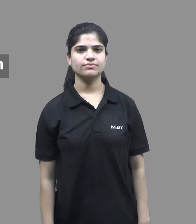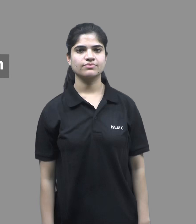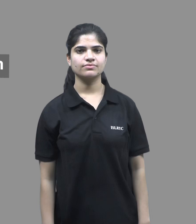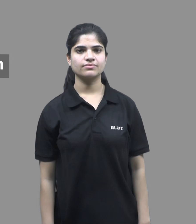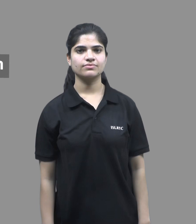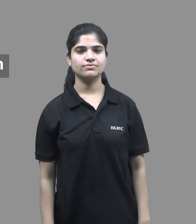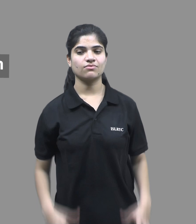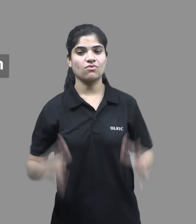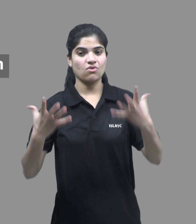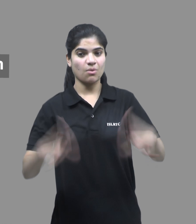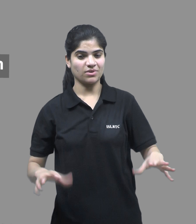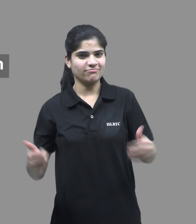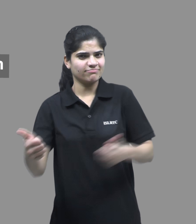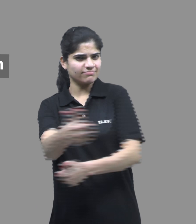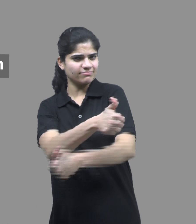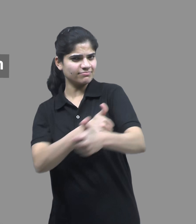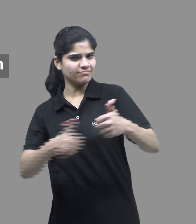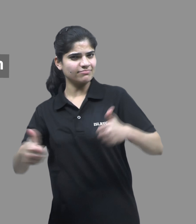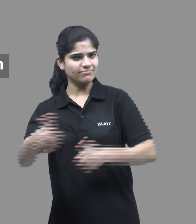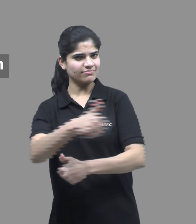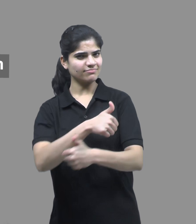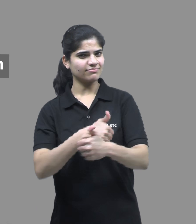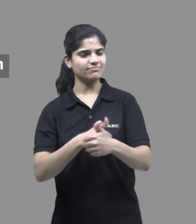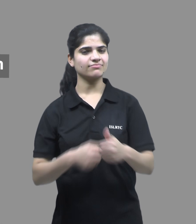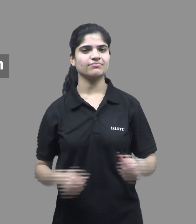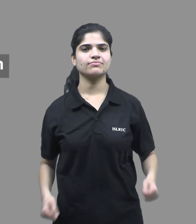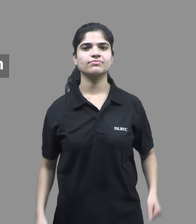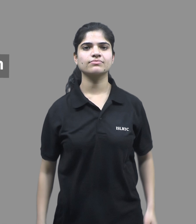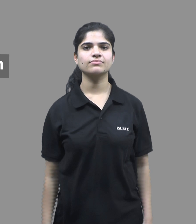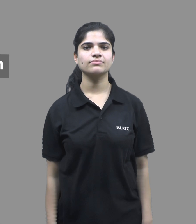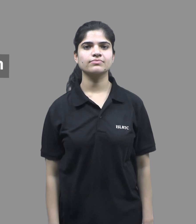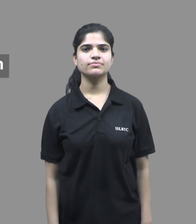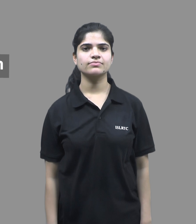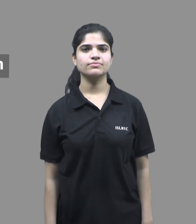Competition